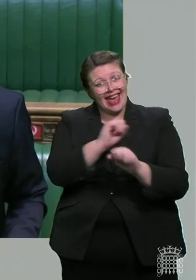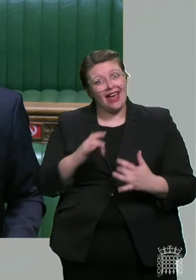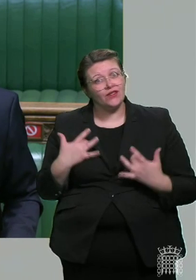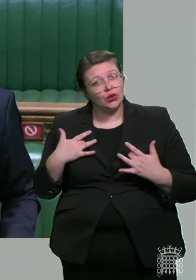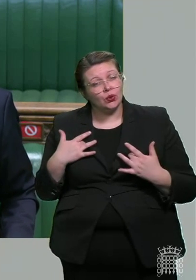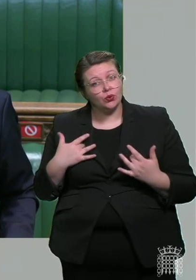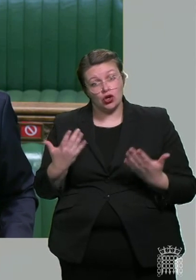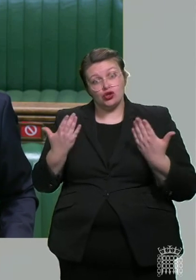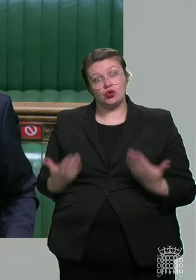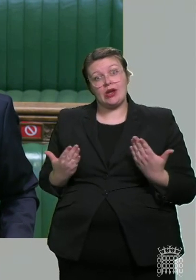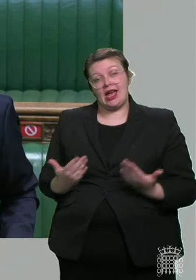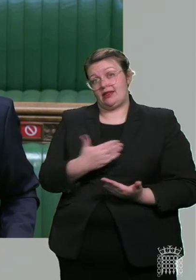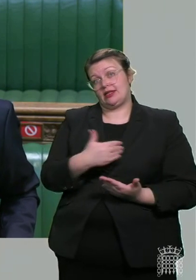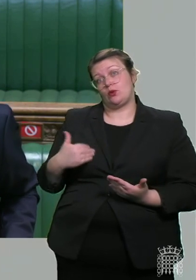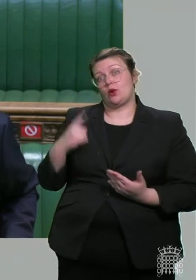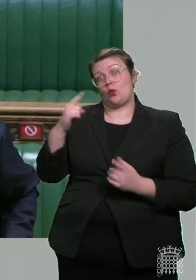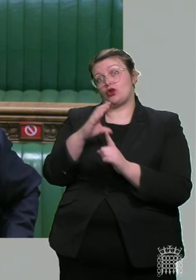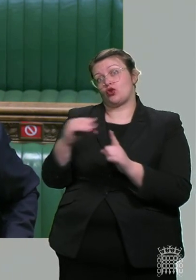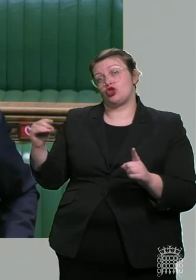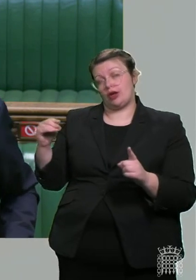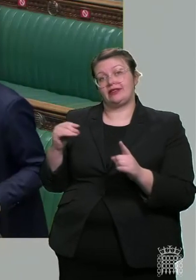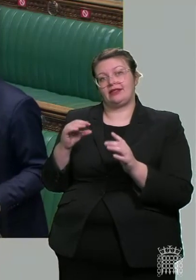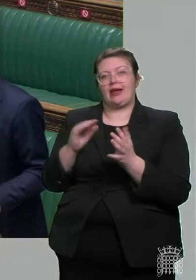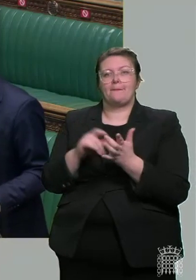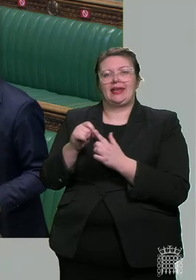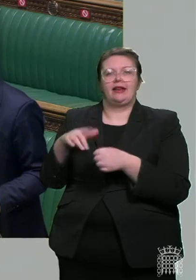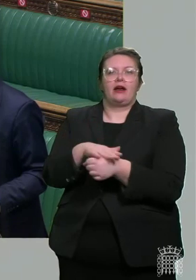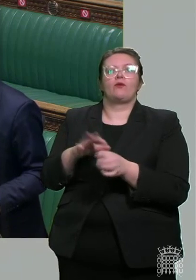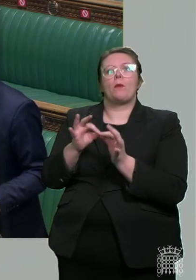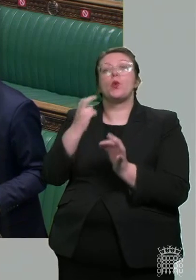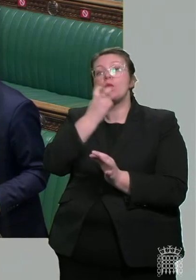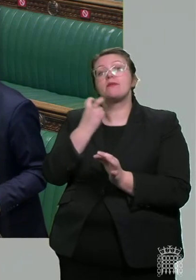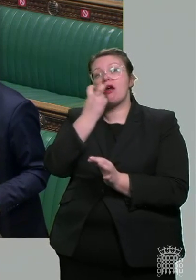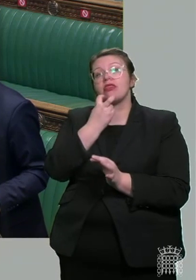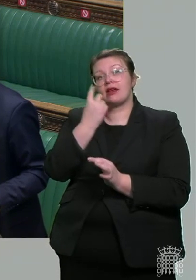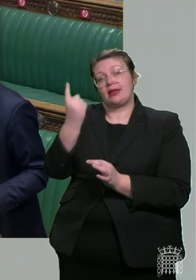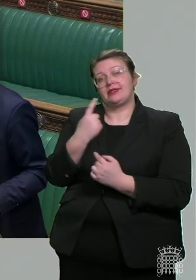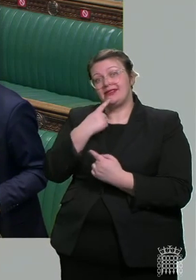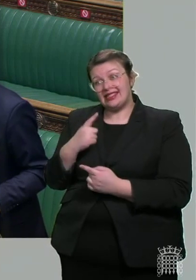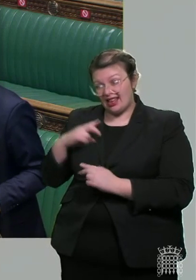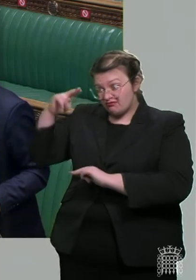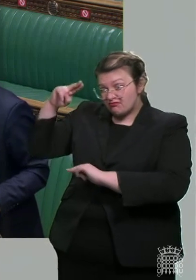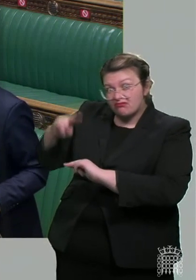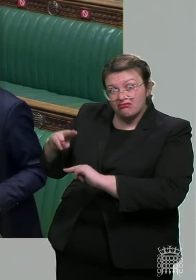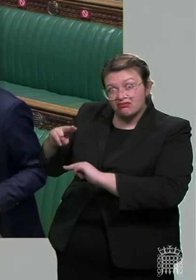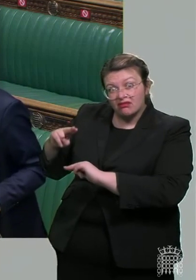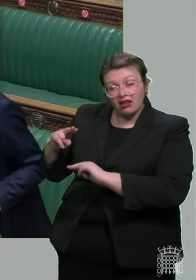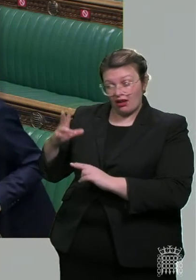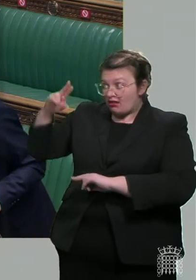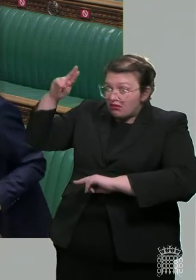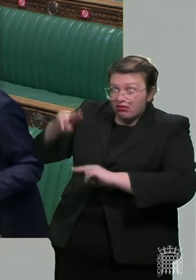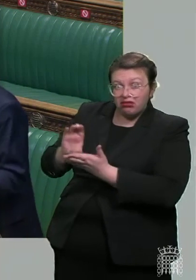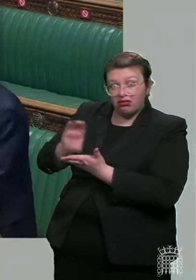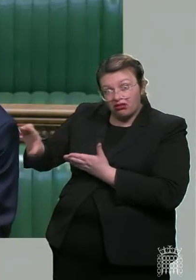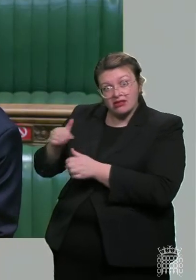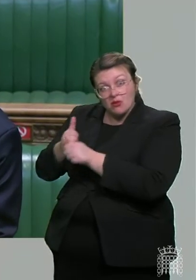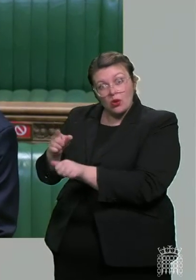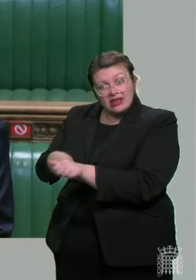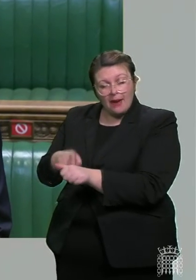Just this morning, the Conservative MP the right honourable Member for Bournemouth East said: “Cutting support to starving children is not what Global Britain should be about.